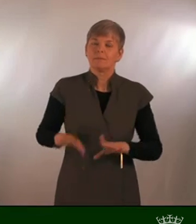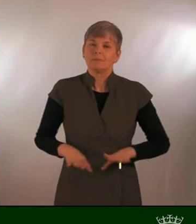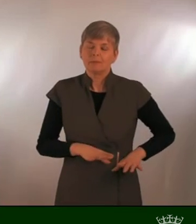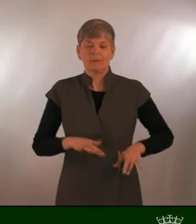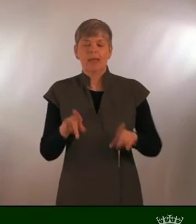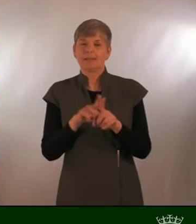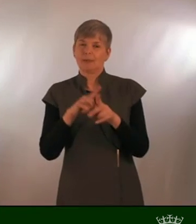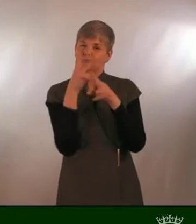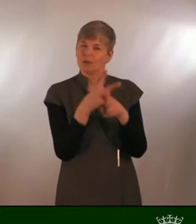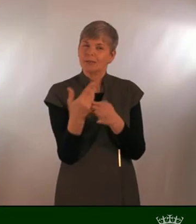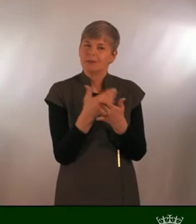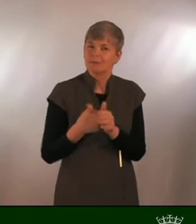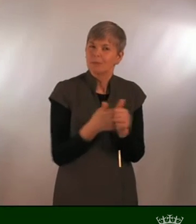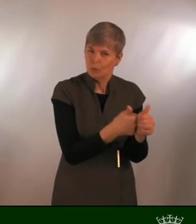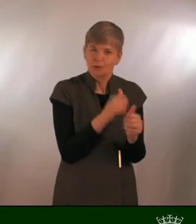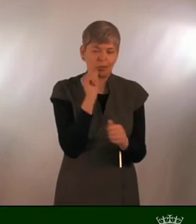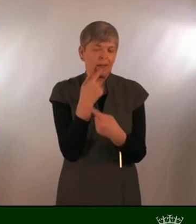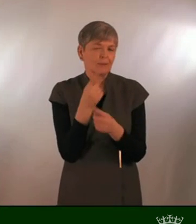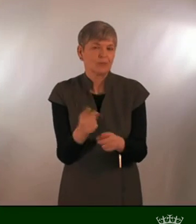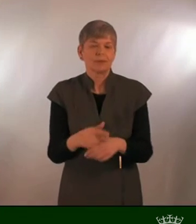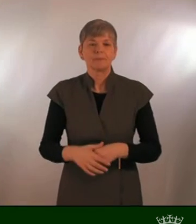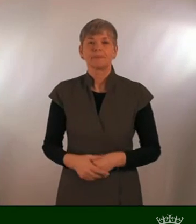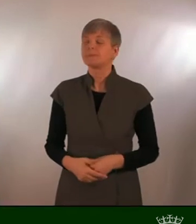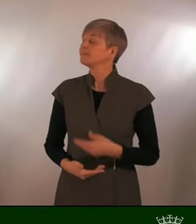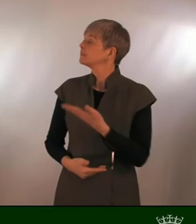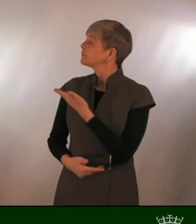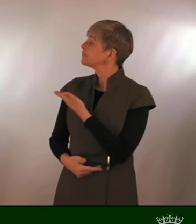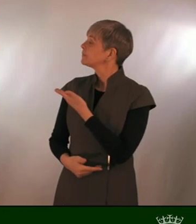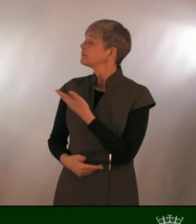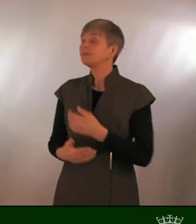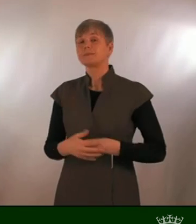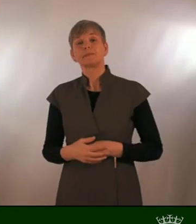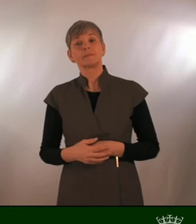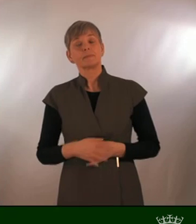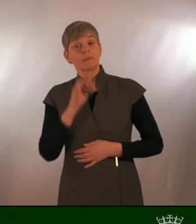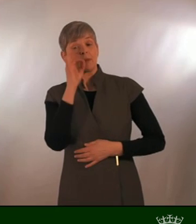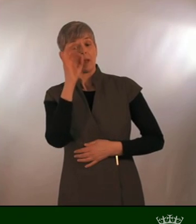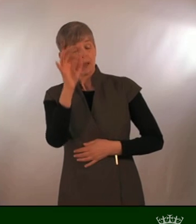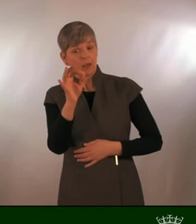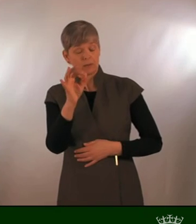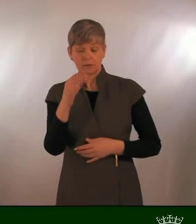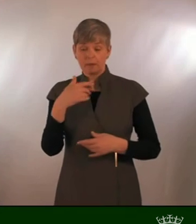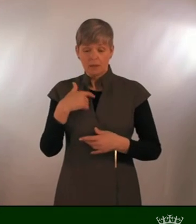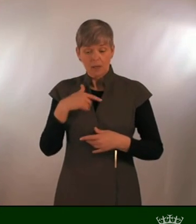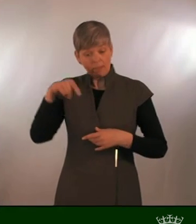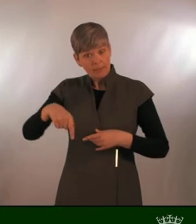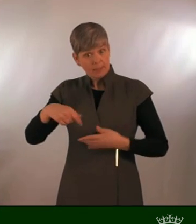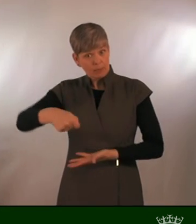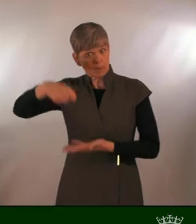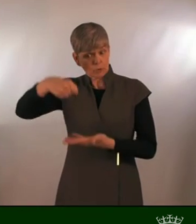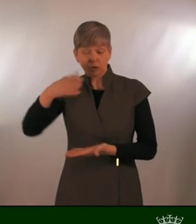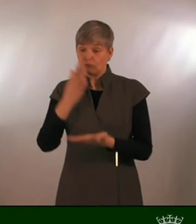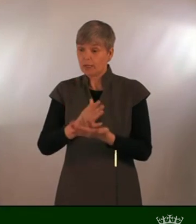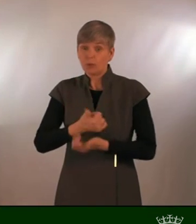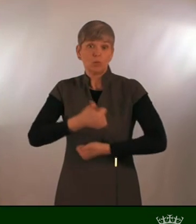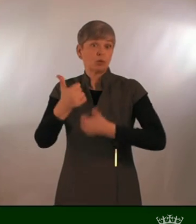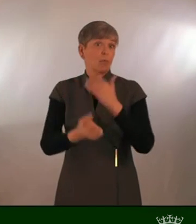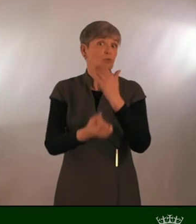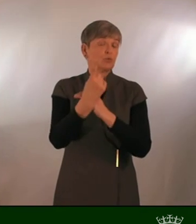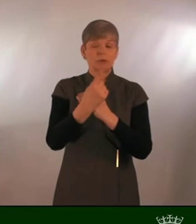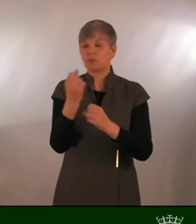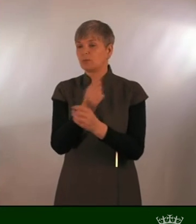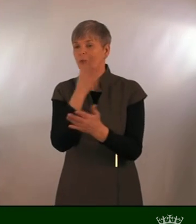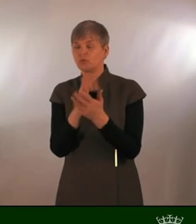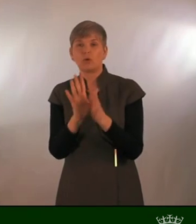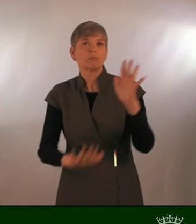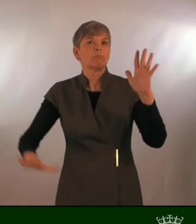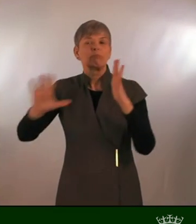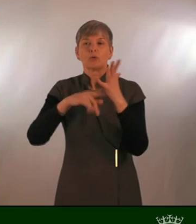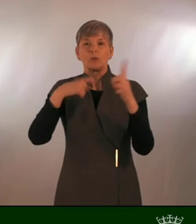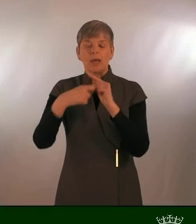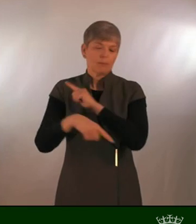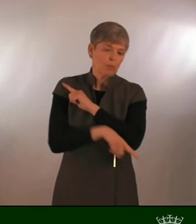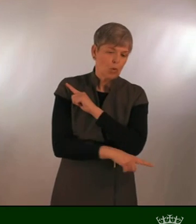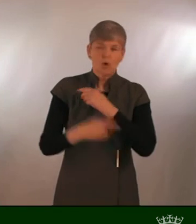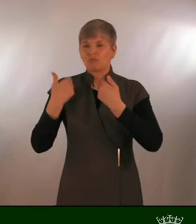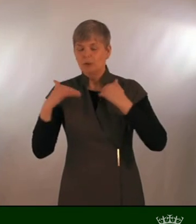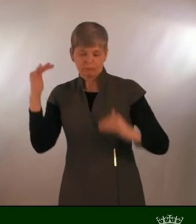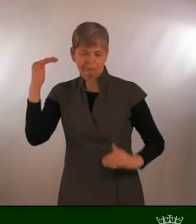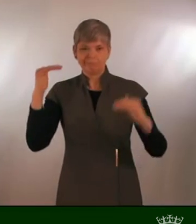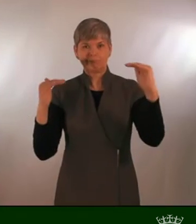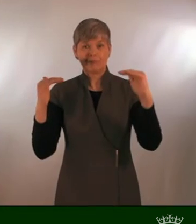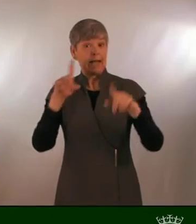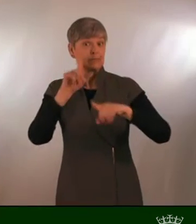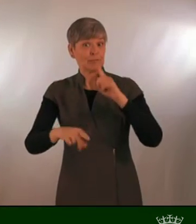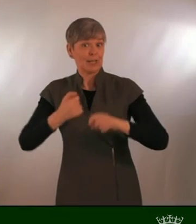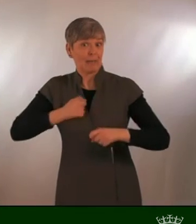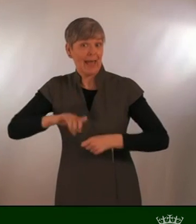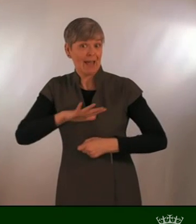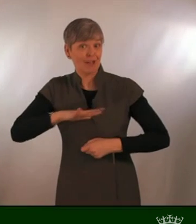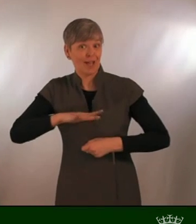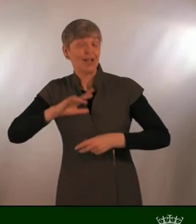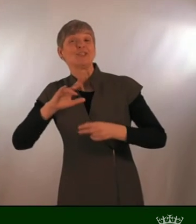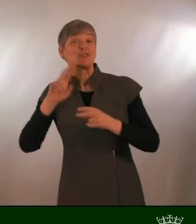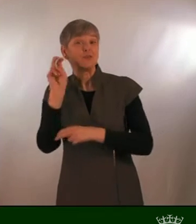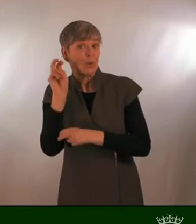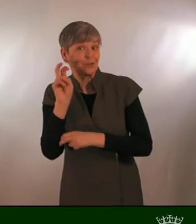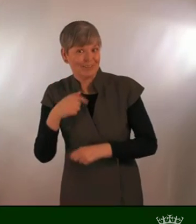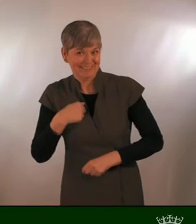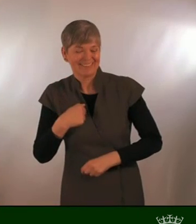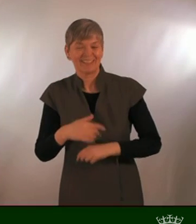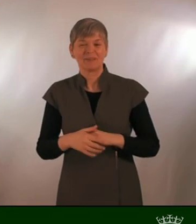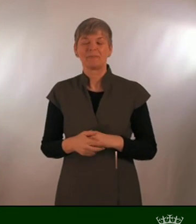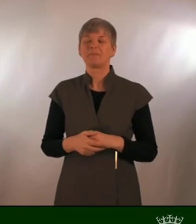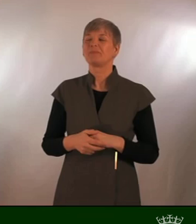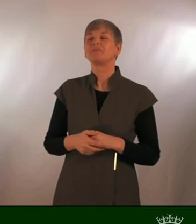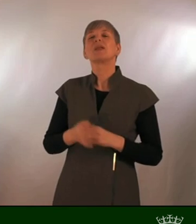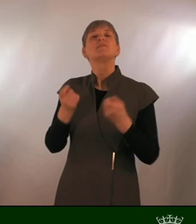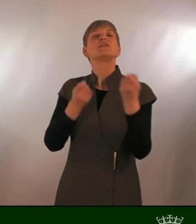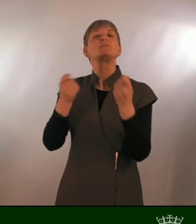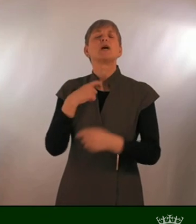Does my right honourable Friend agree that the Budget is are historic moment for levelling up our economy and ensuring that everyone has the opportunity to succeed, especially in Stoke-on-Trent?